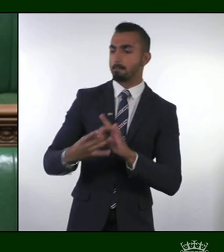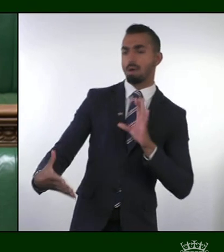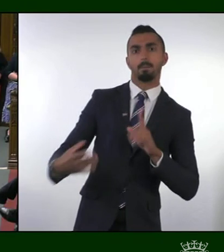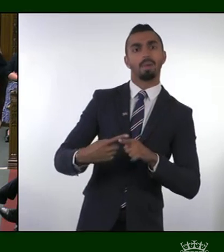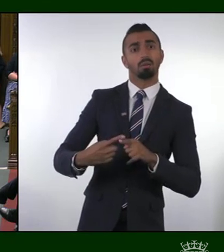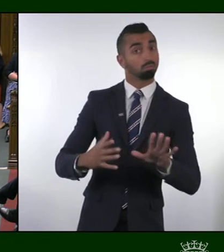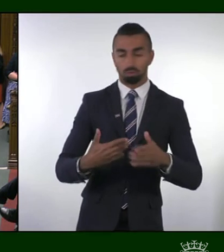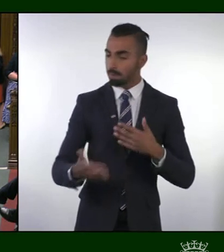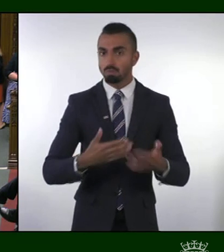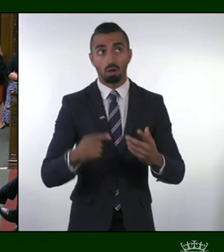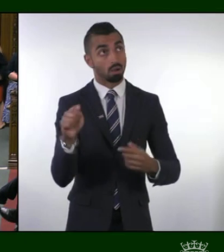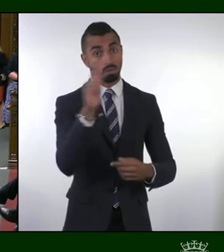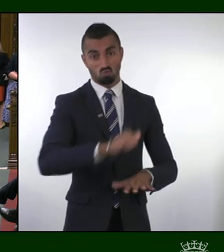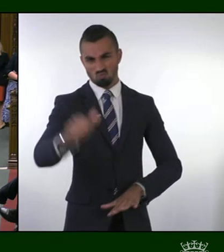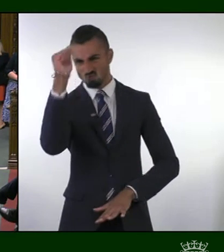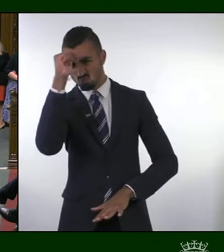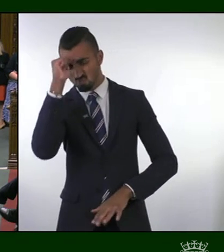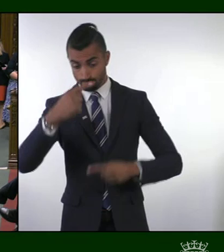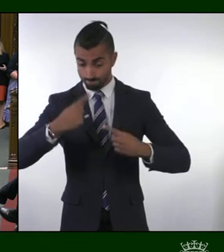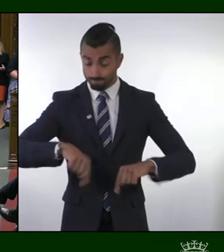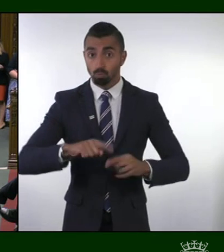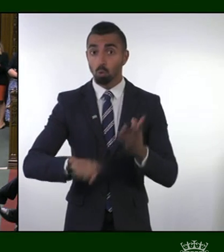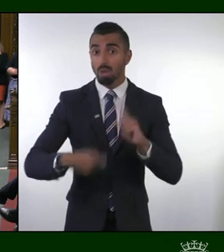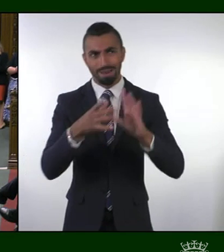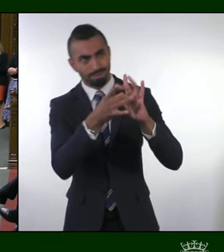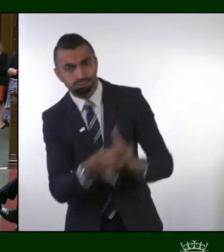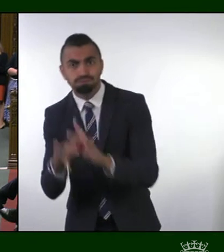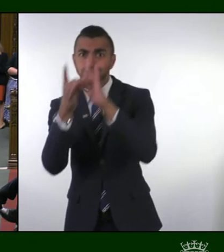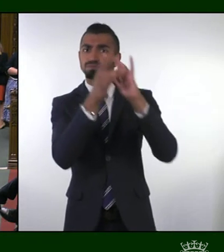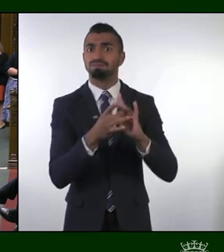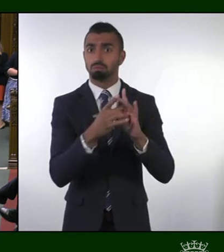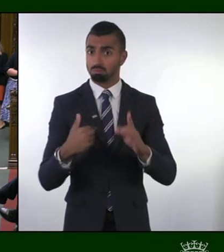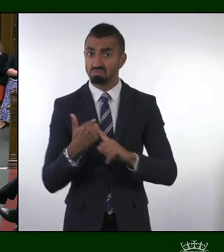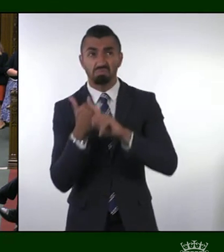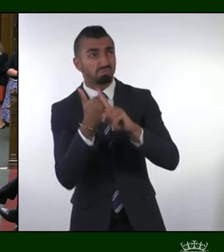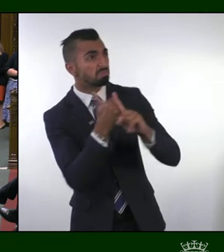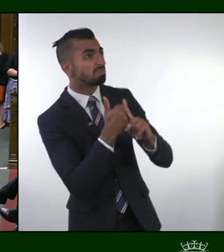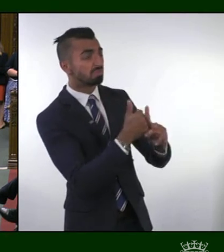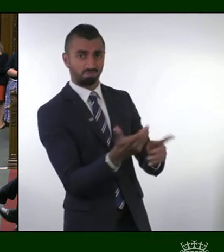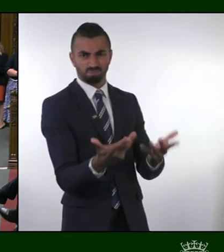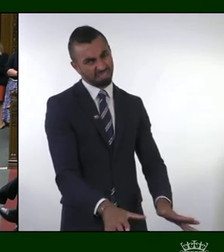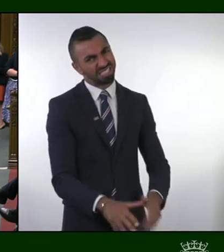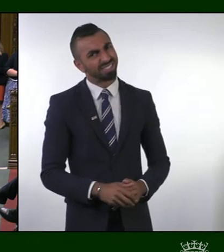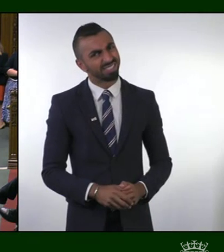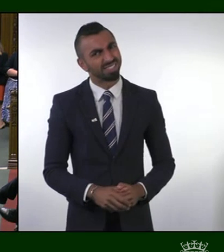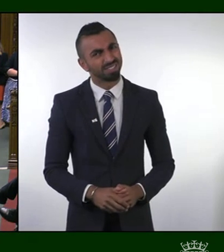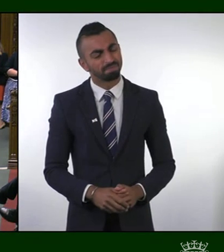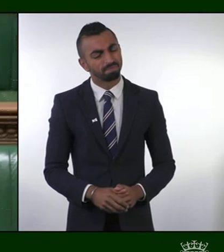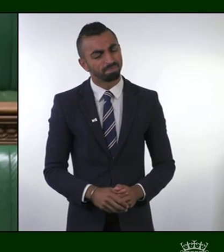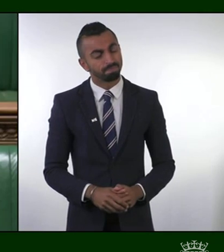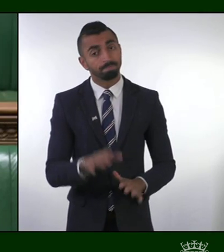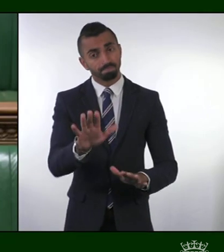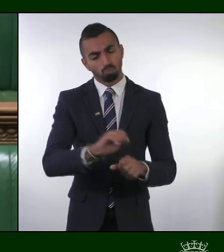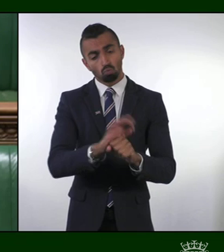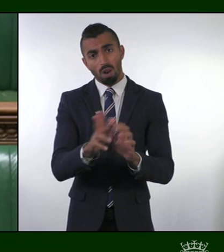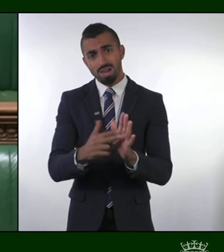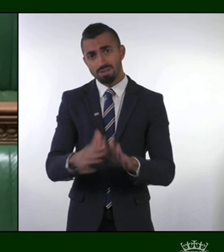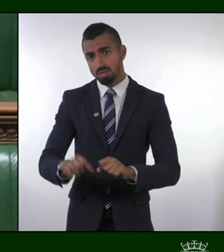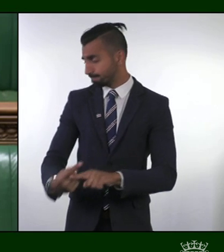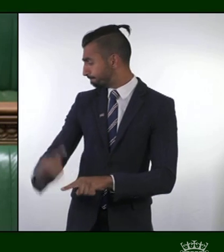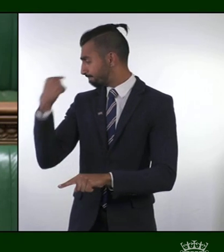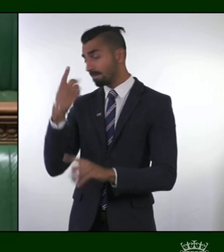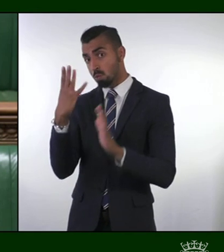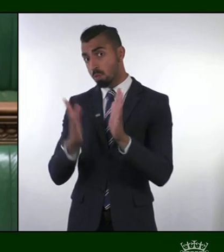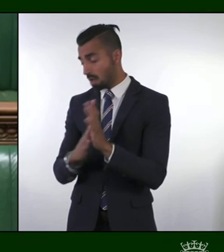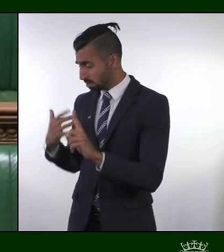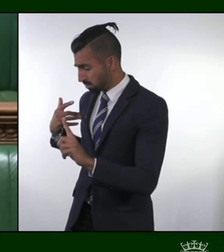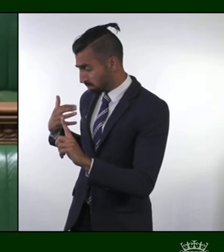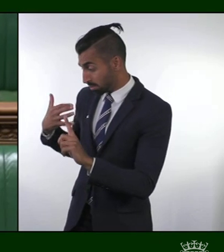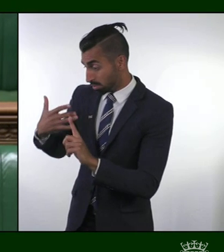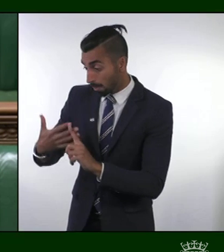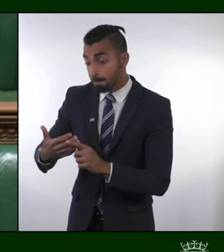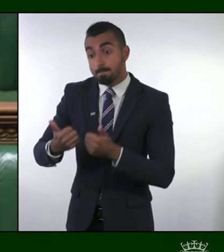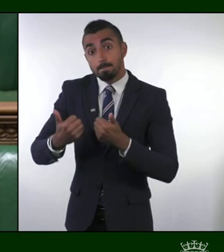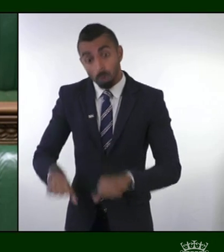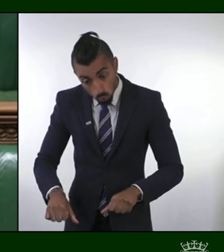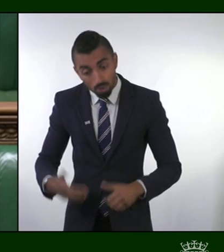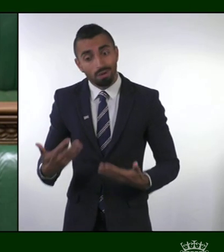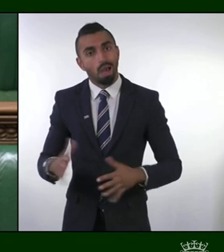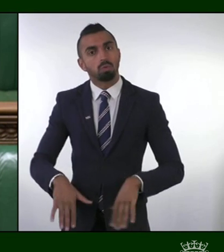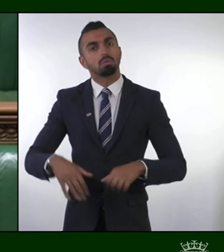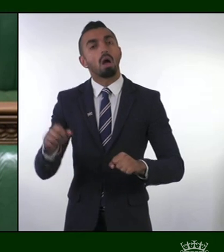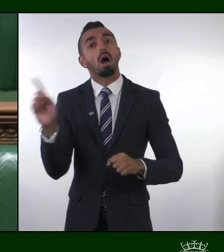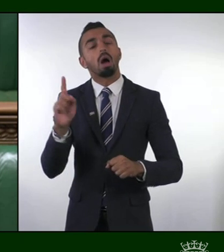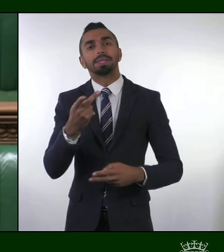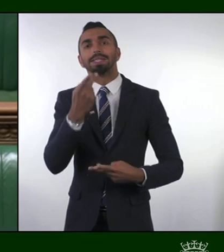Four months on, as we carefully reopen our economy, we are entering the second phase of our economic response.